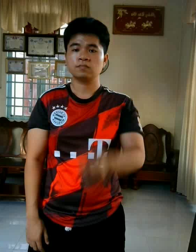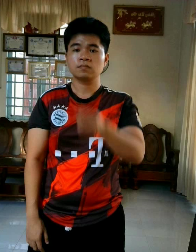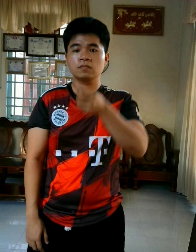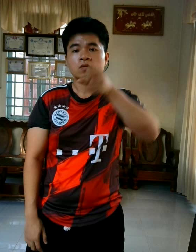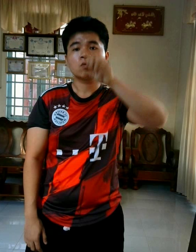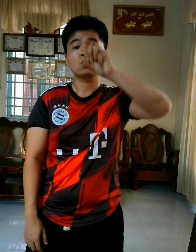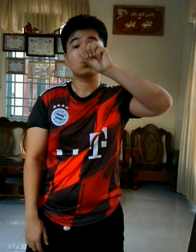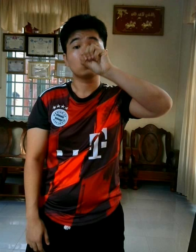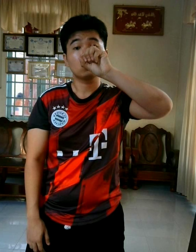uong nuoc